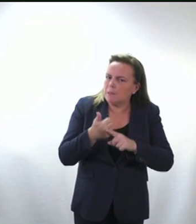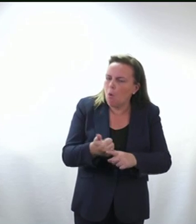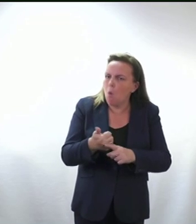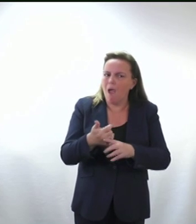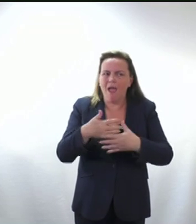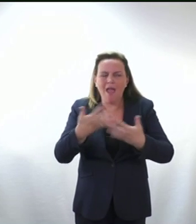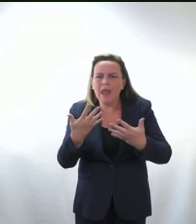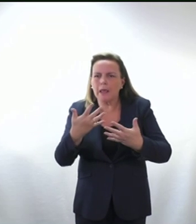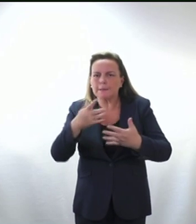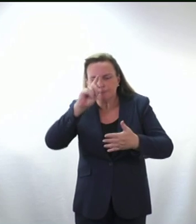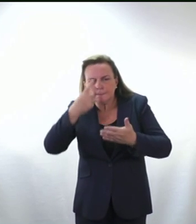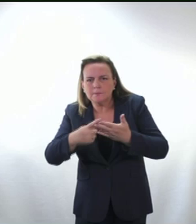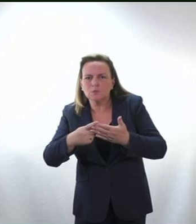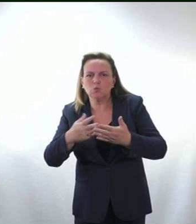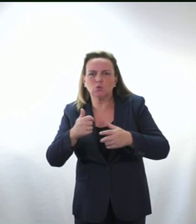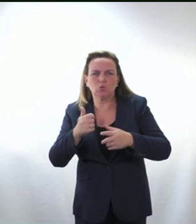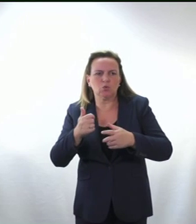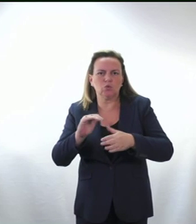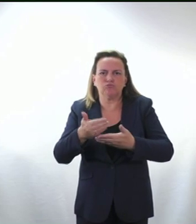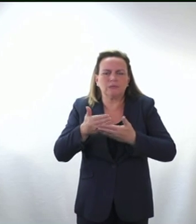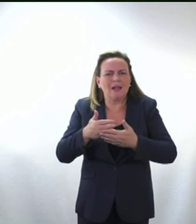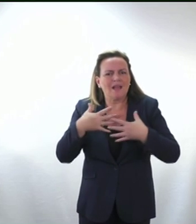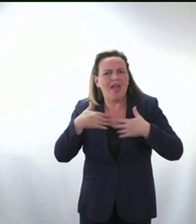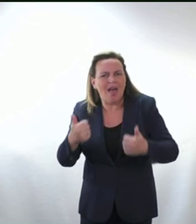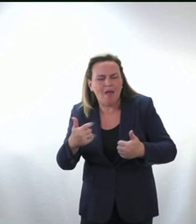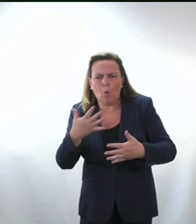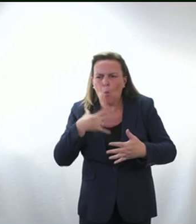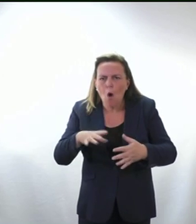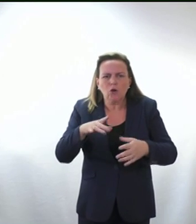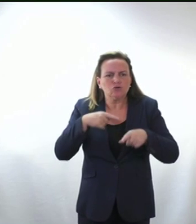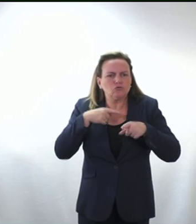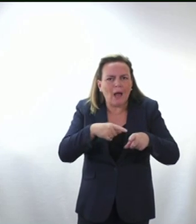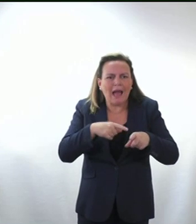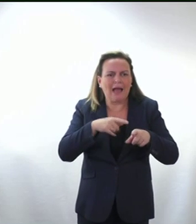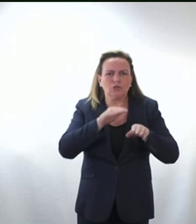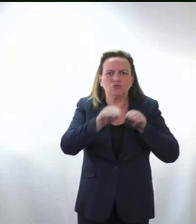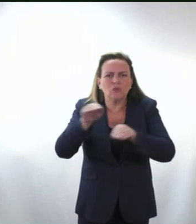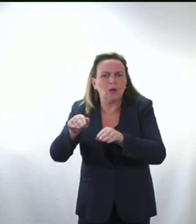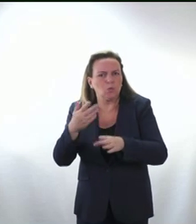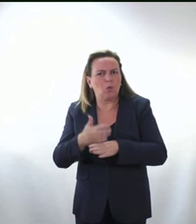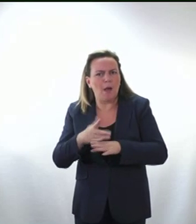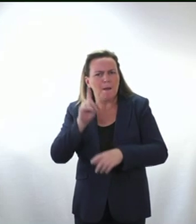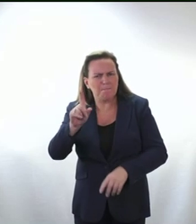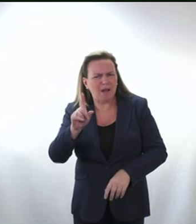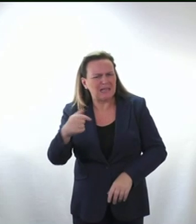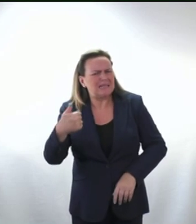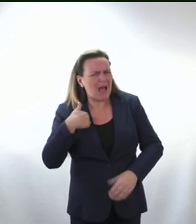We want track and trace to work. But the Government are messing it up and it is our duty to point it out.